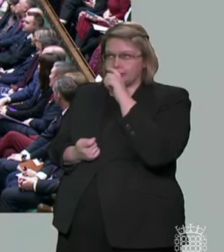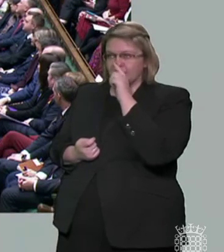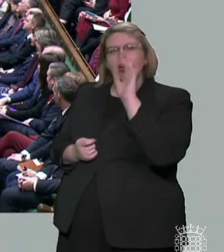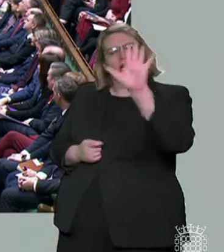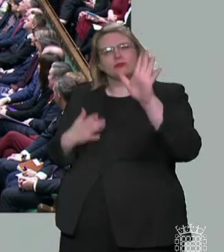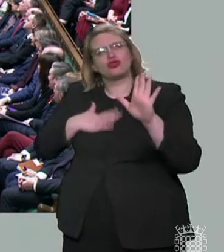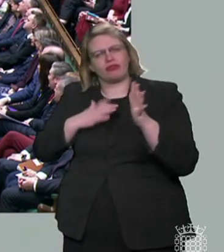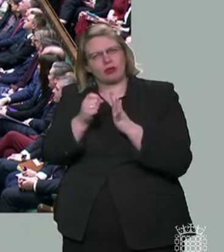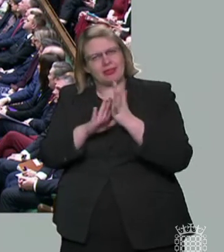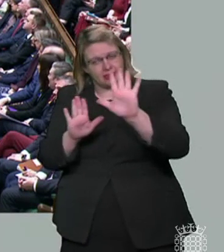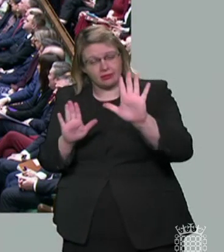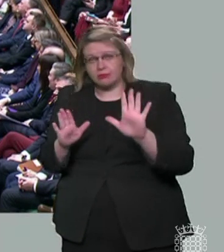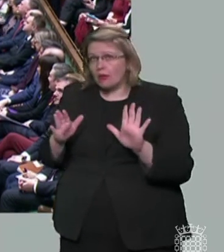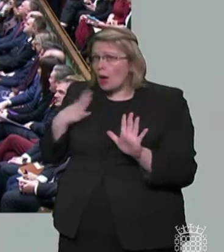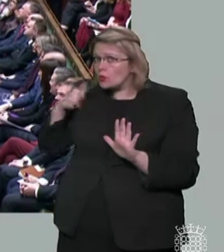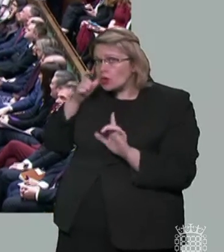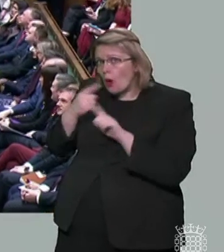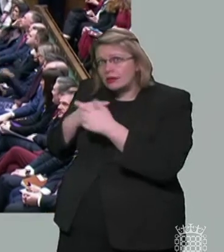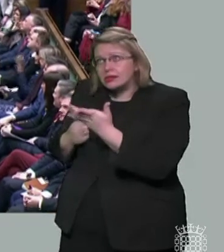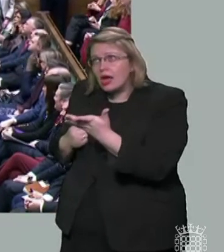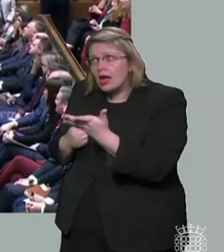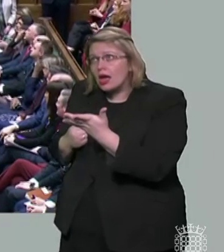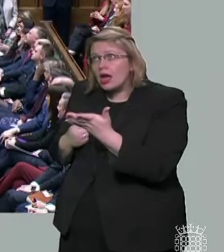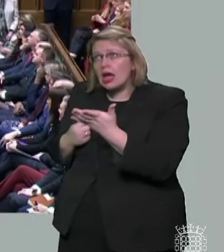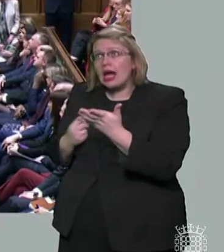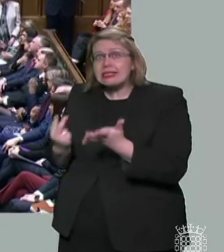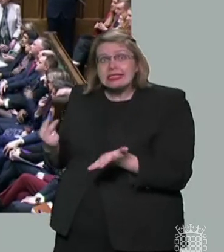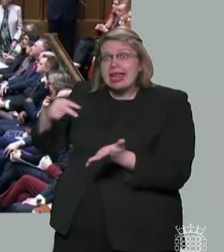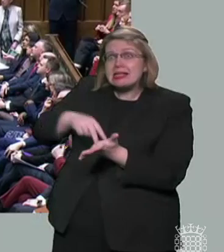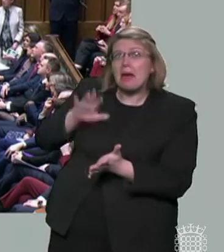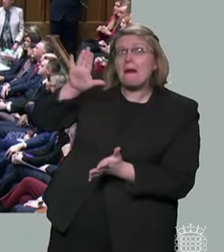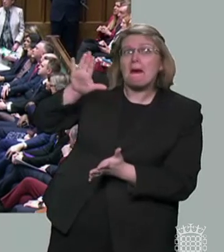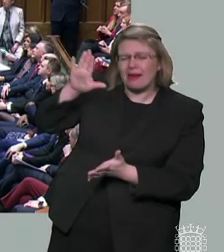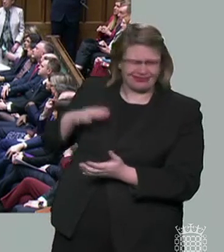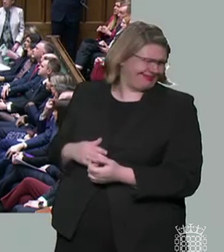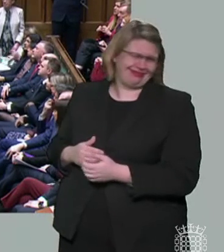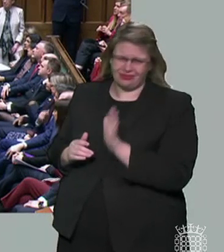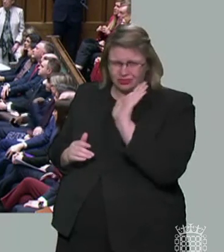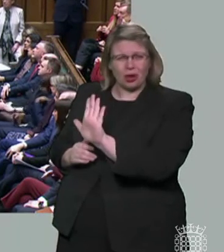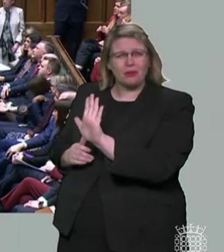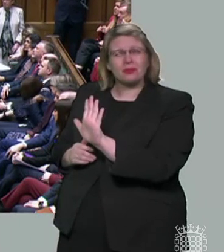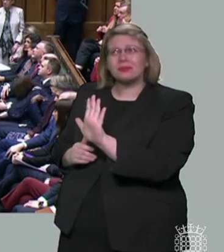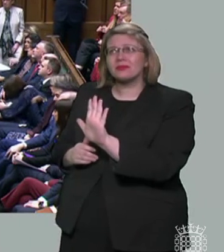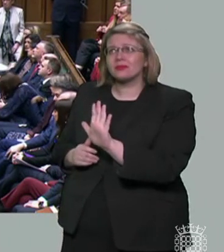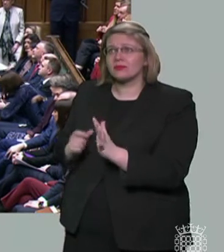Order. I want to hear the answer. Standing up will not catch my eye; in fact, it has the opposite effect on me.